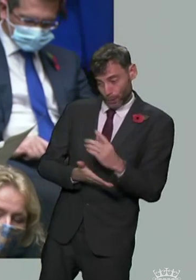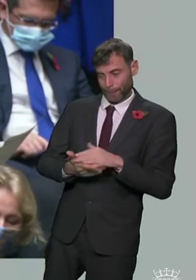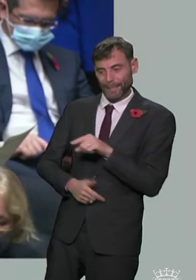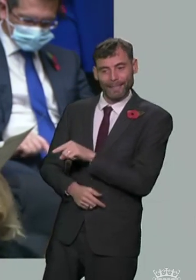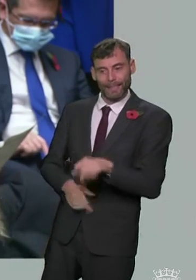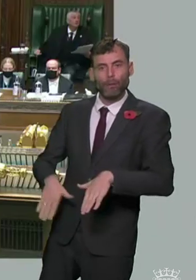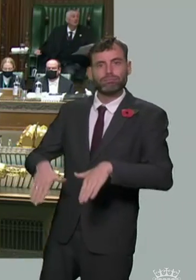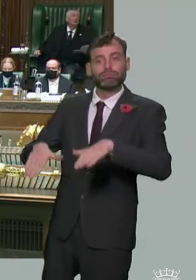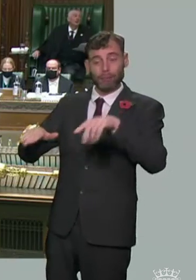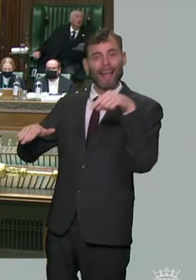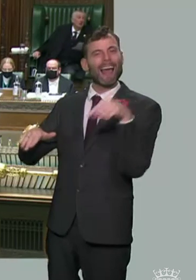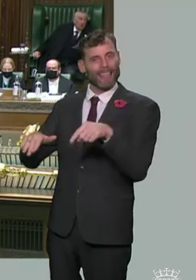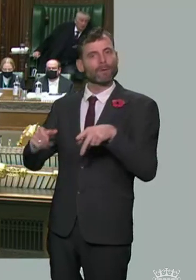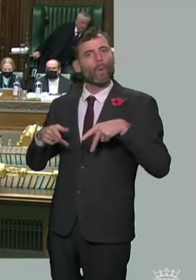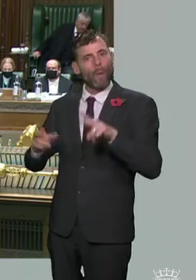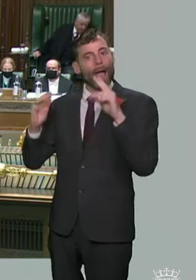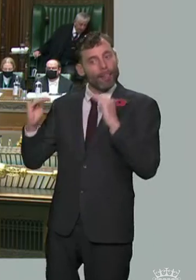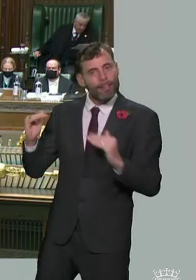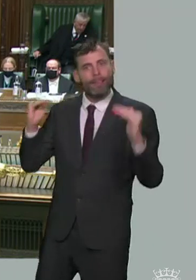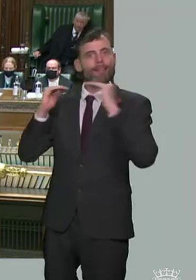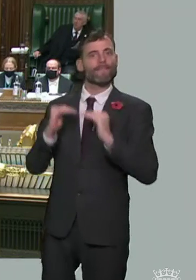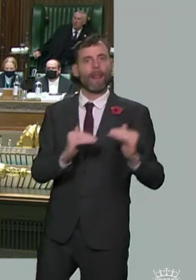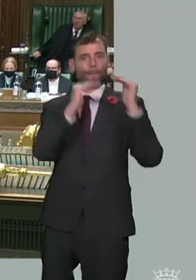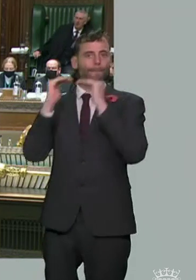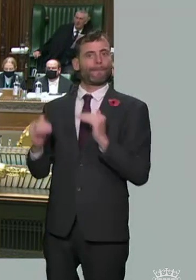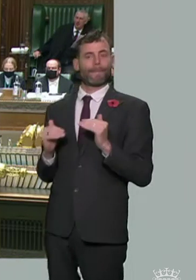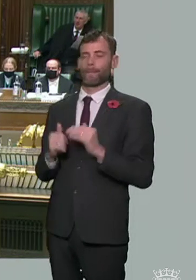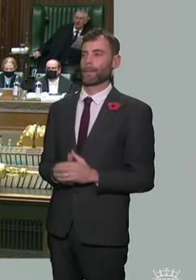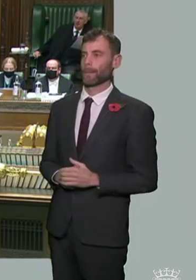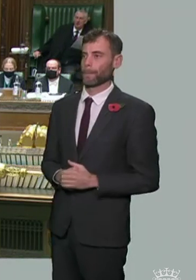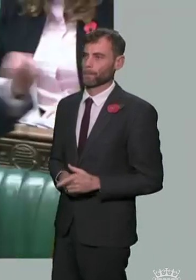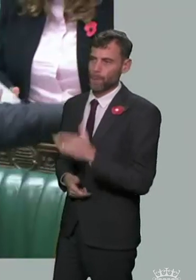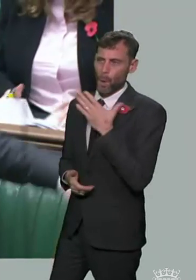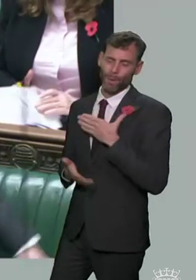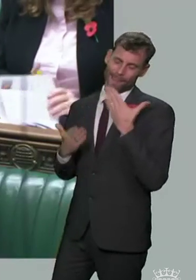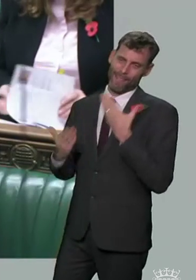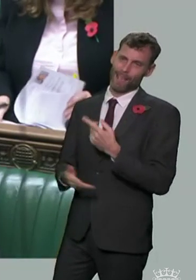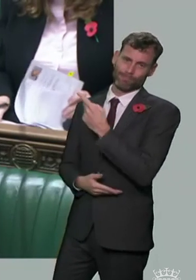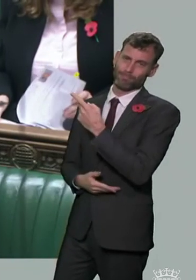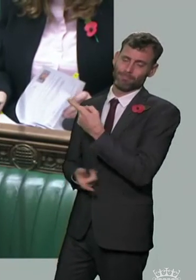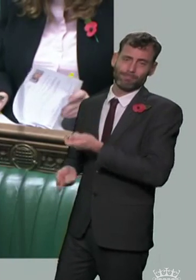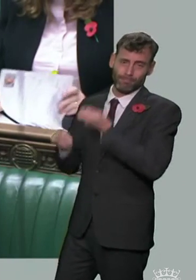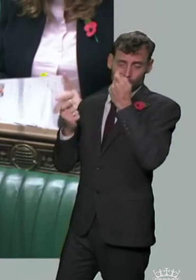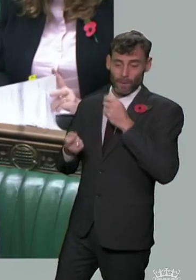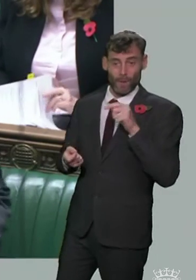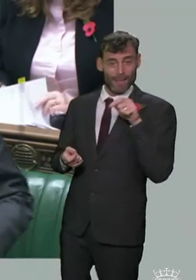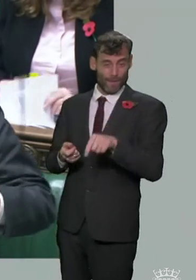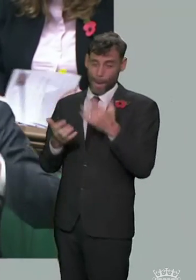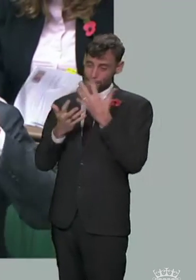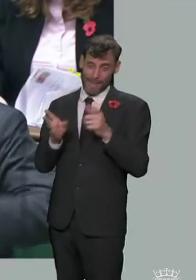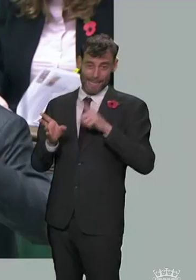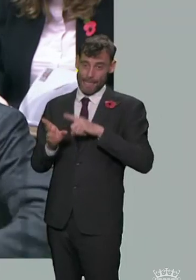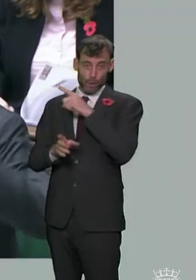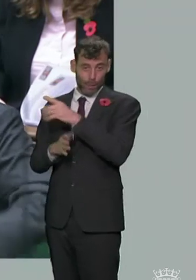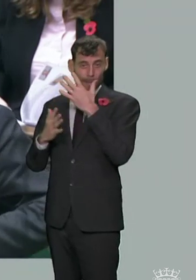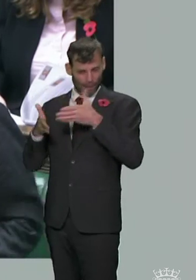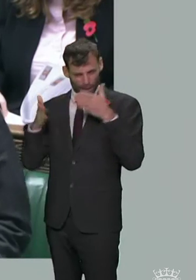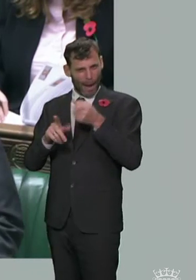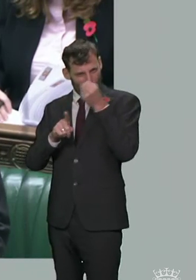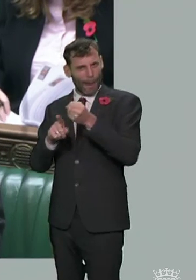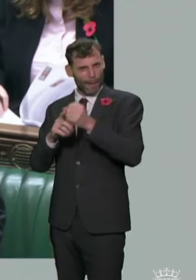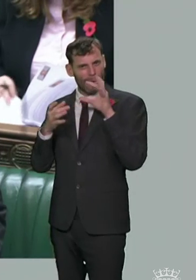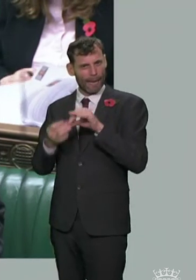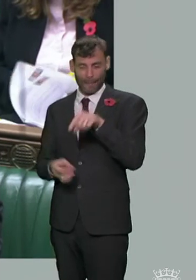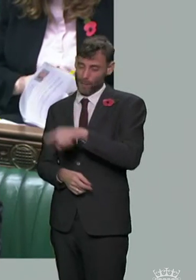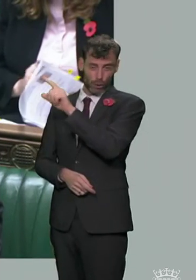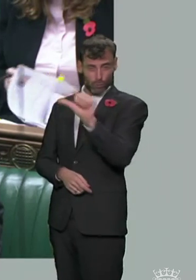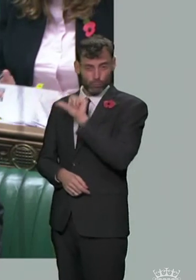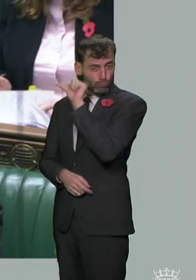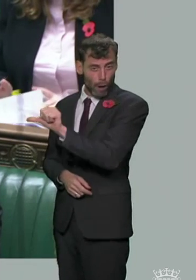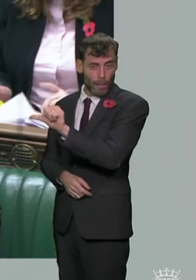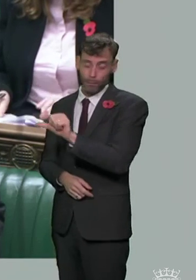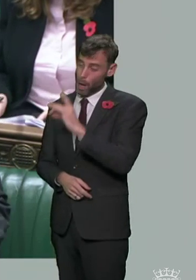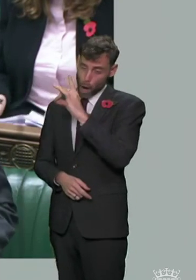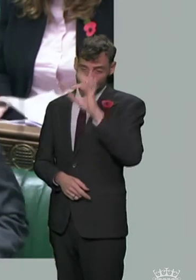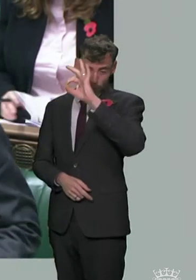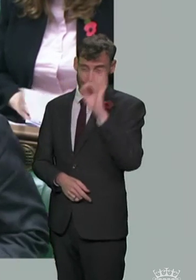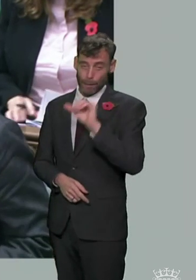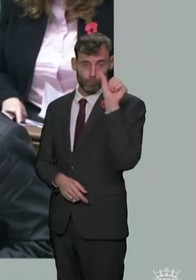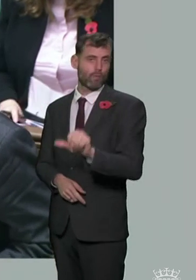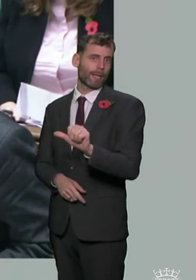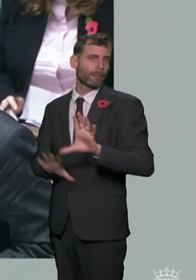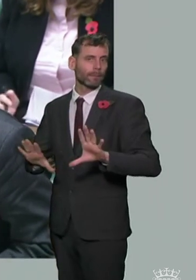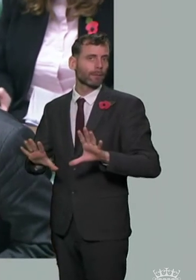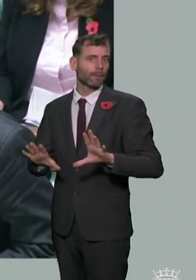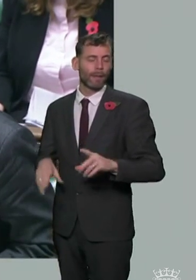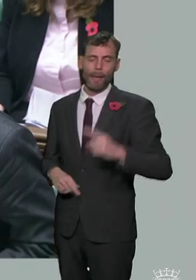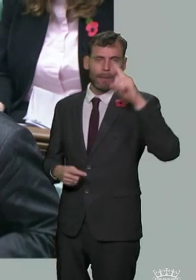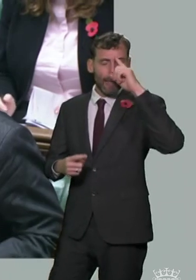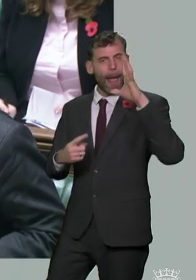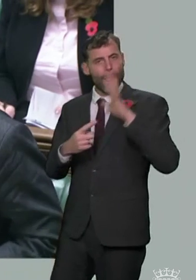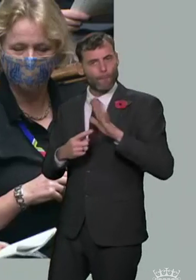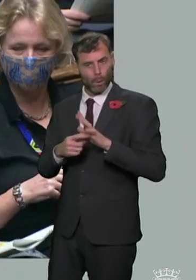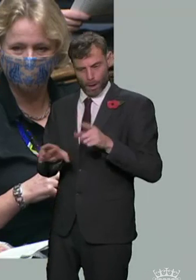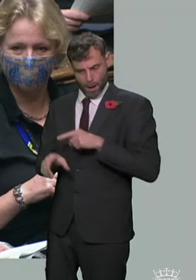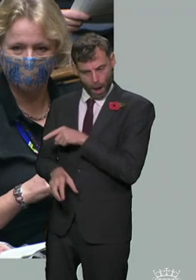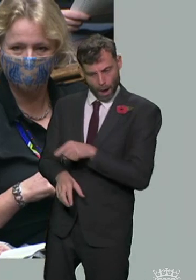Yes, I have listened to my right honourable Friend over many years on this issue and she is 100% right in what she says about the importance of early years.